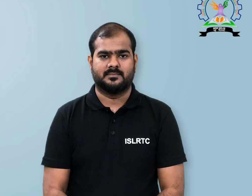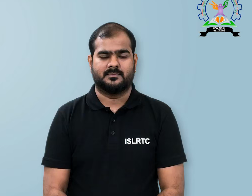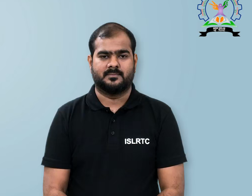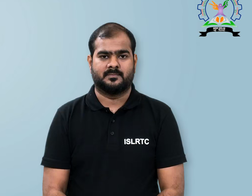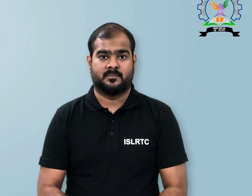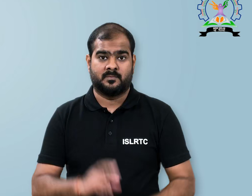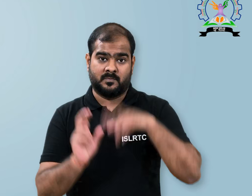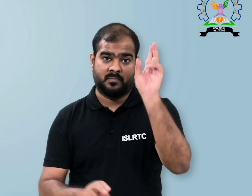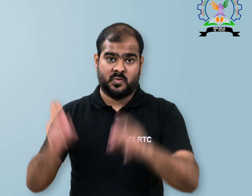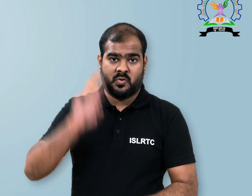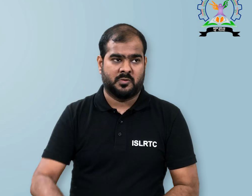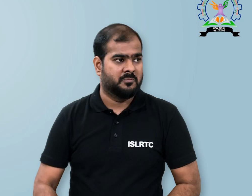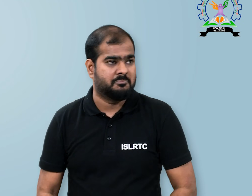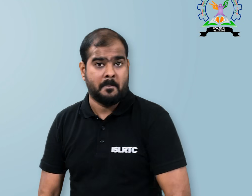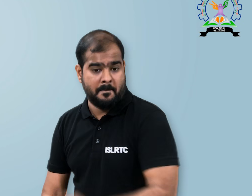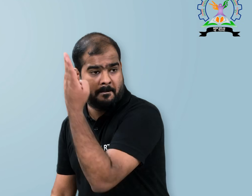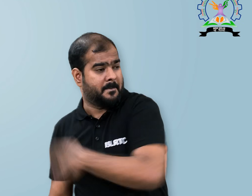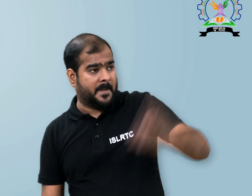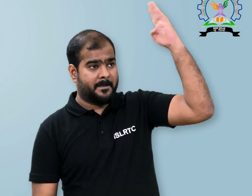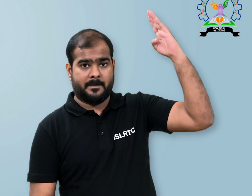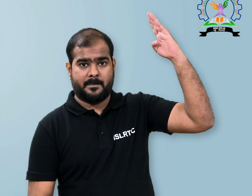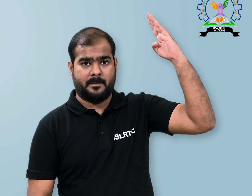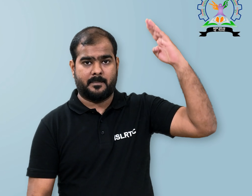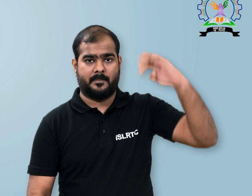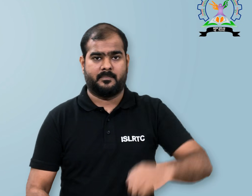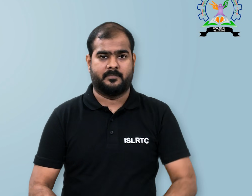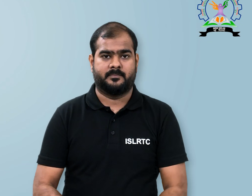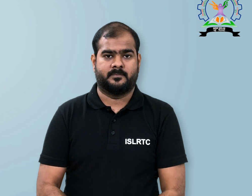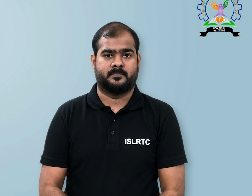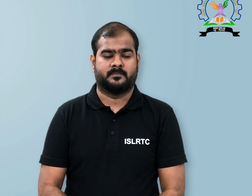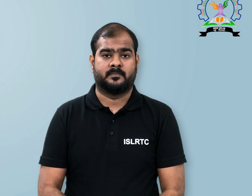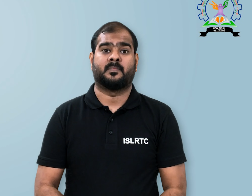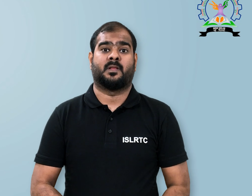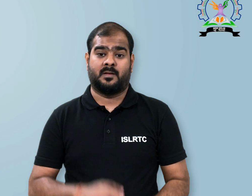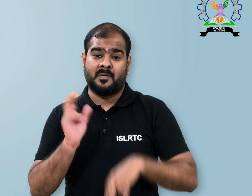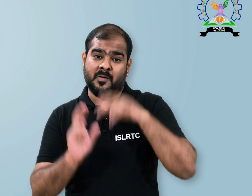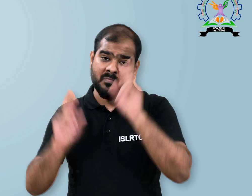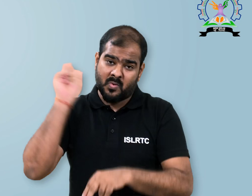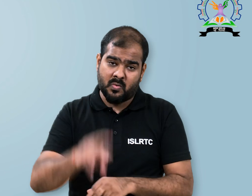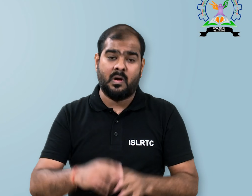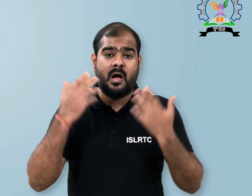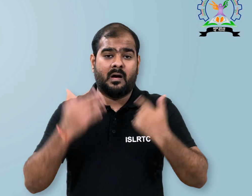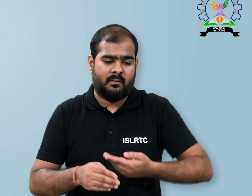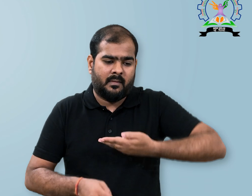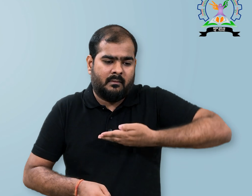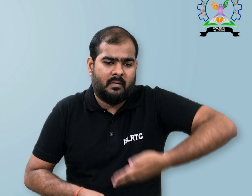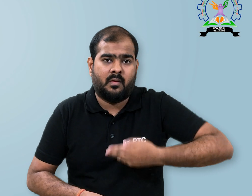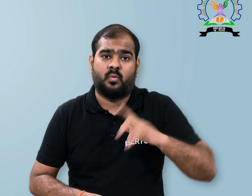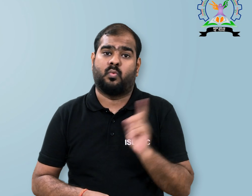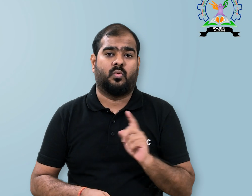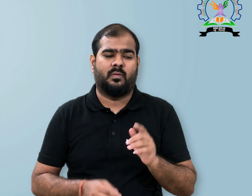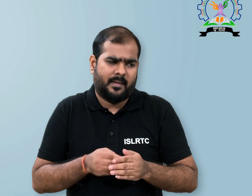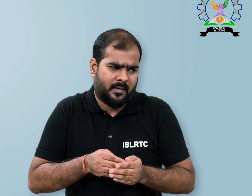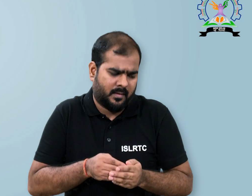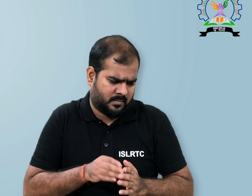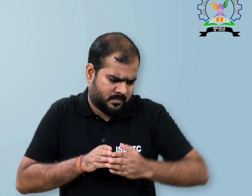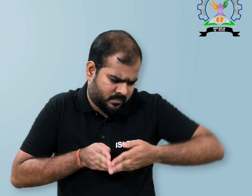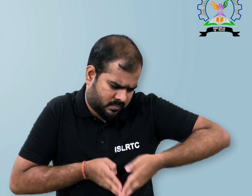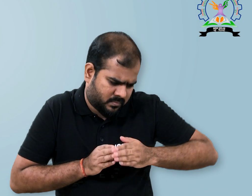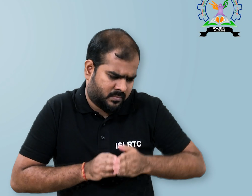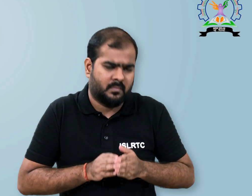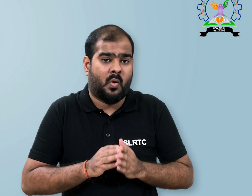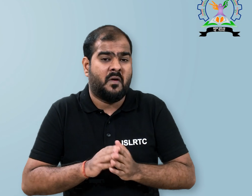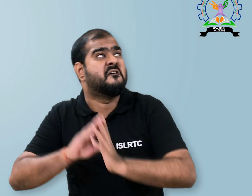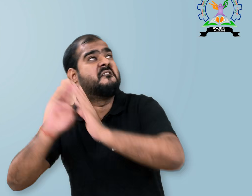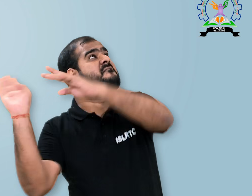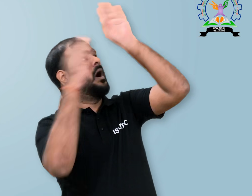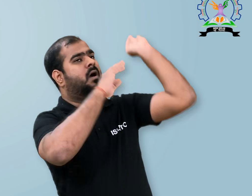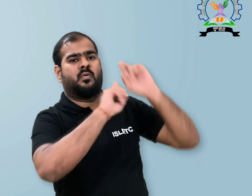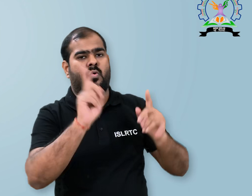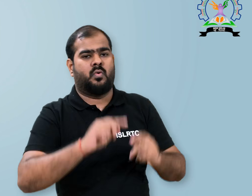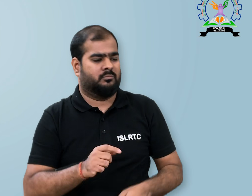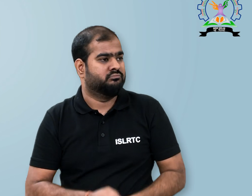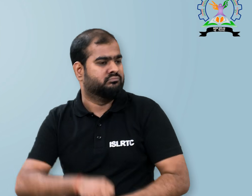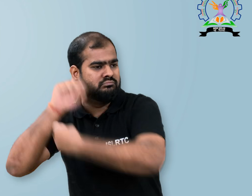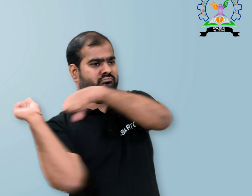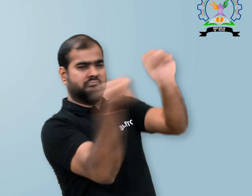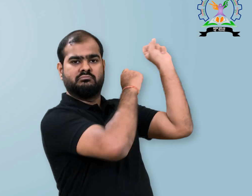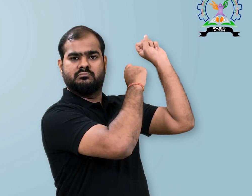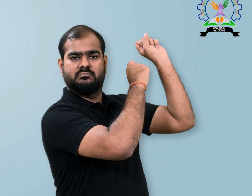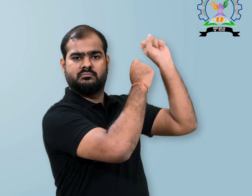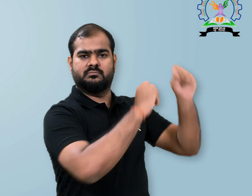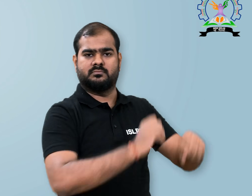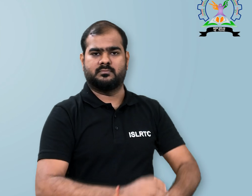Shot A general term for a batsman's strike at the ball.